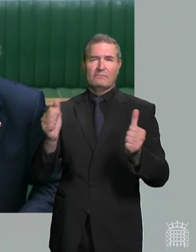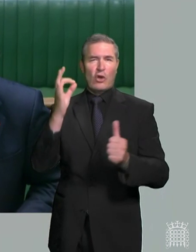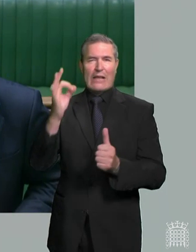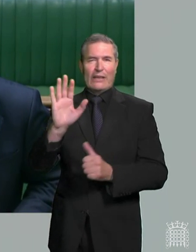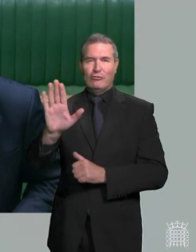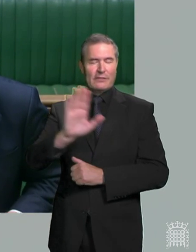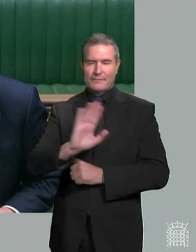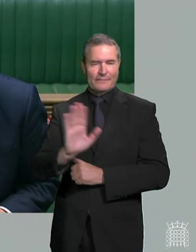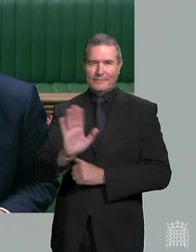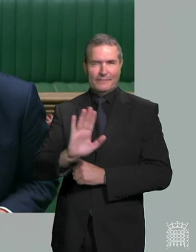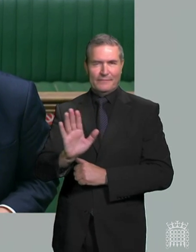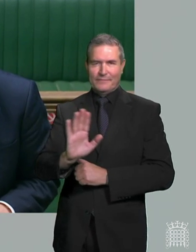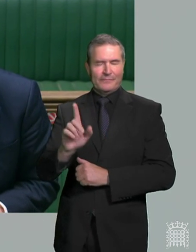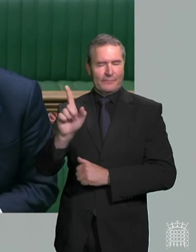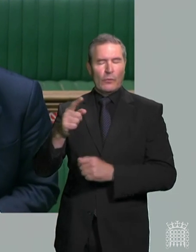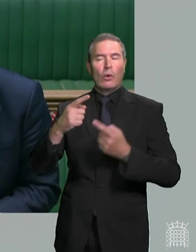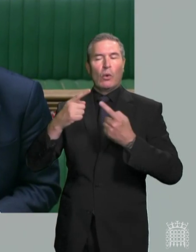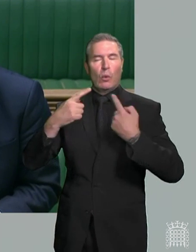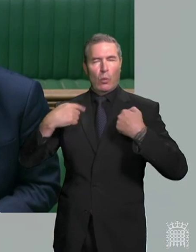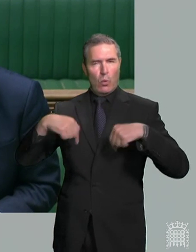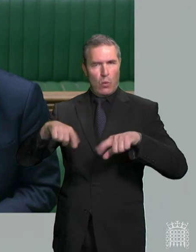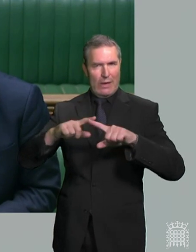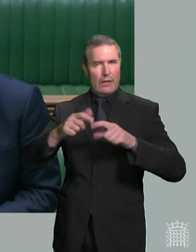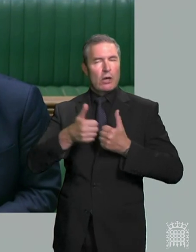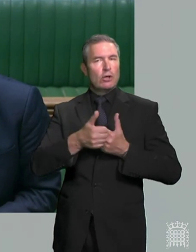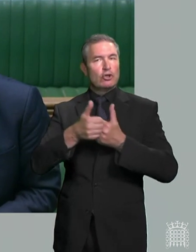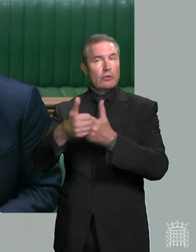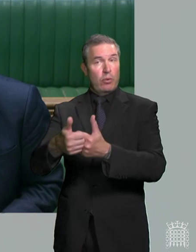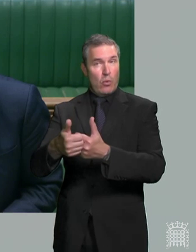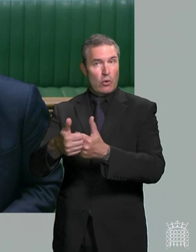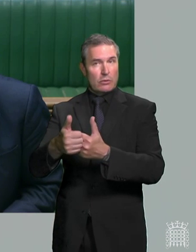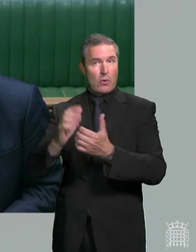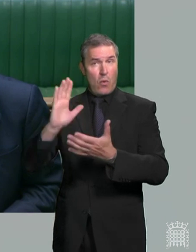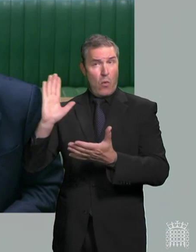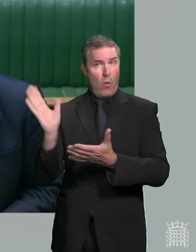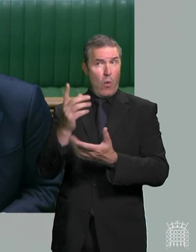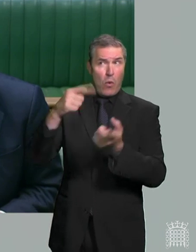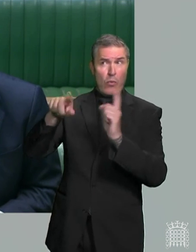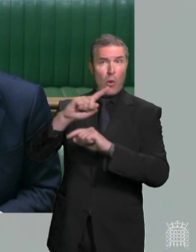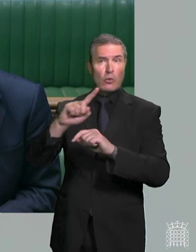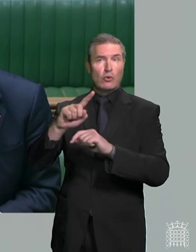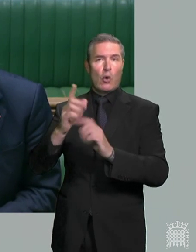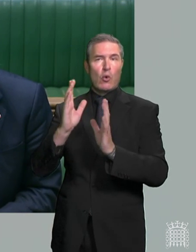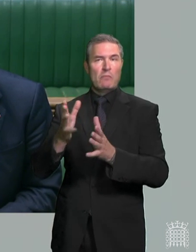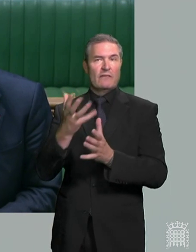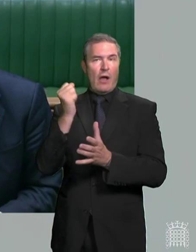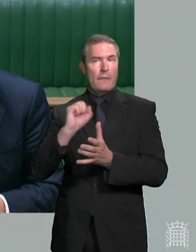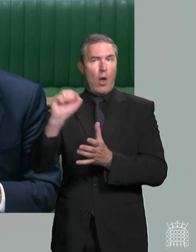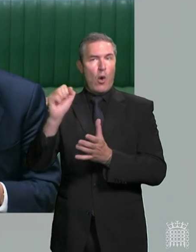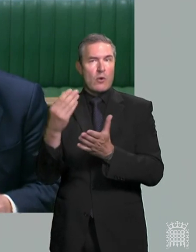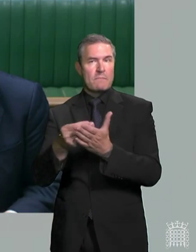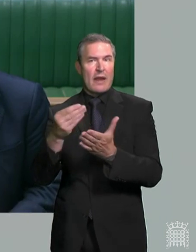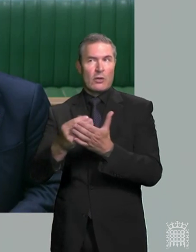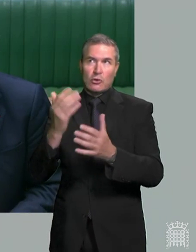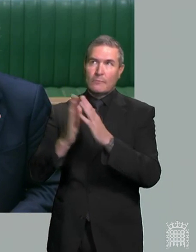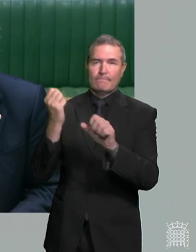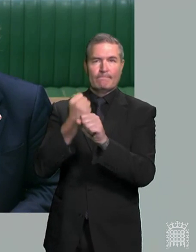We are continuing to support all those who have to remediate their buildings.